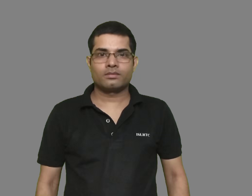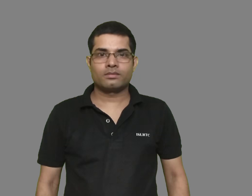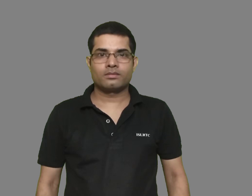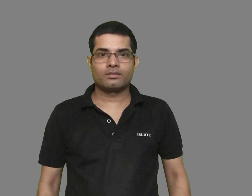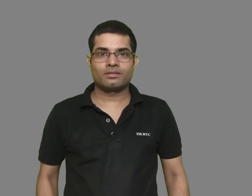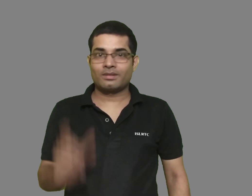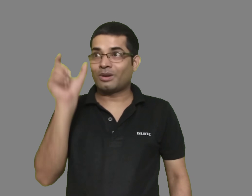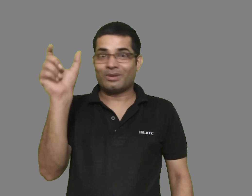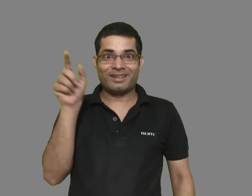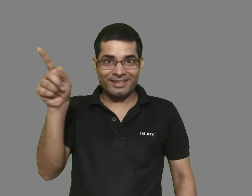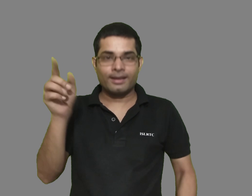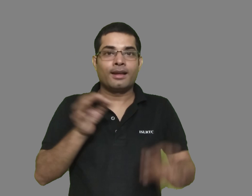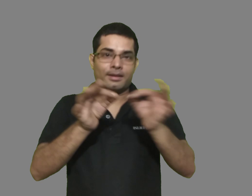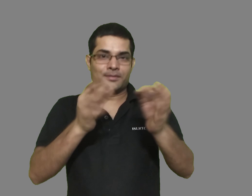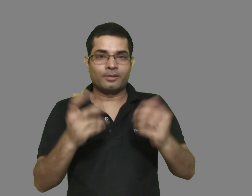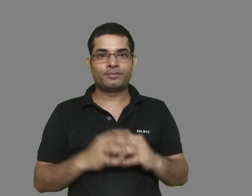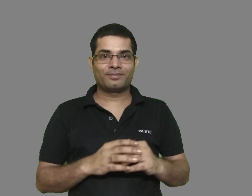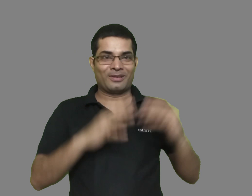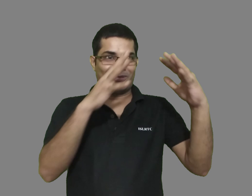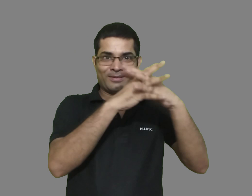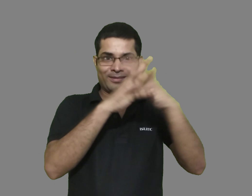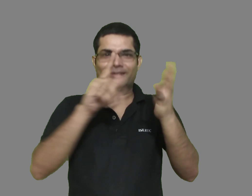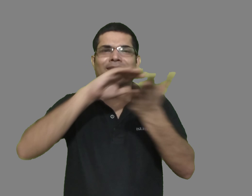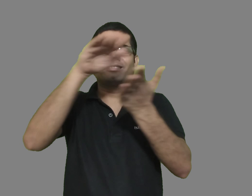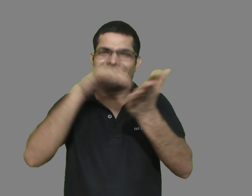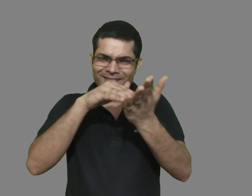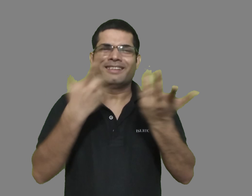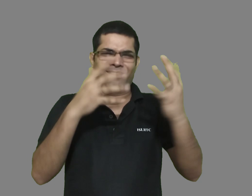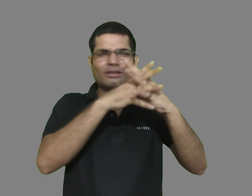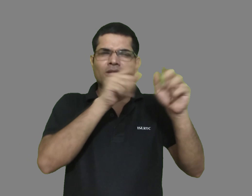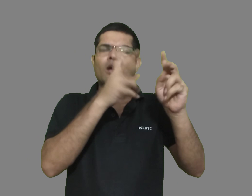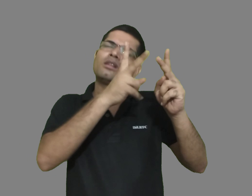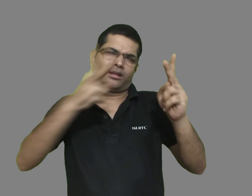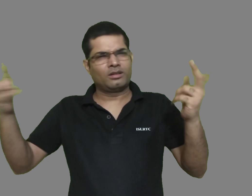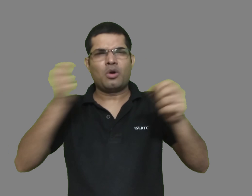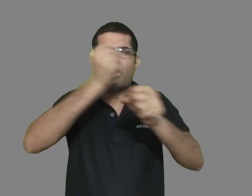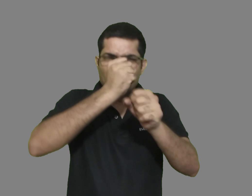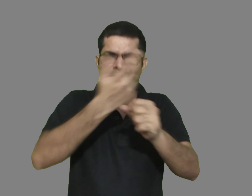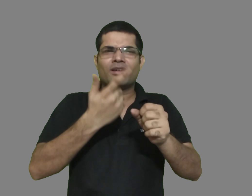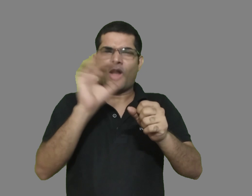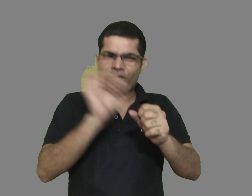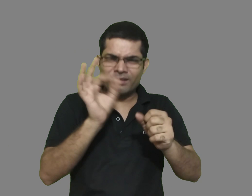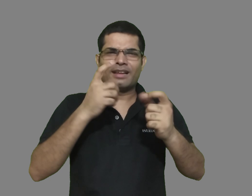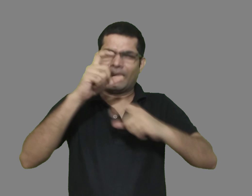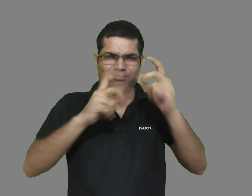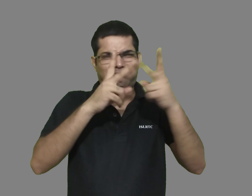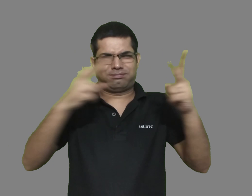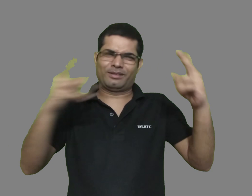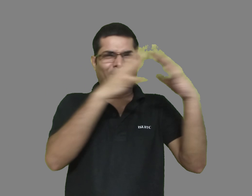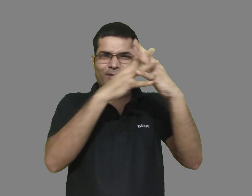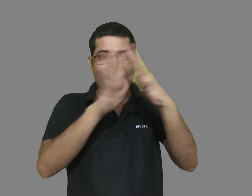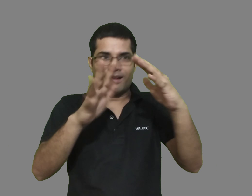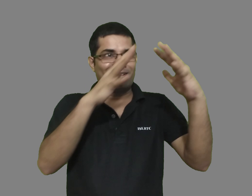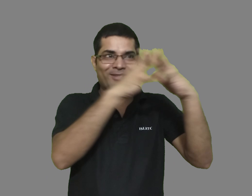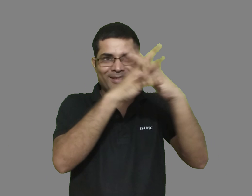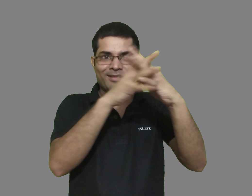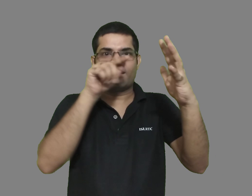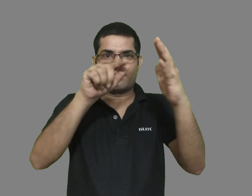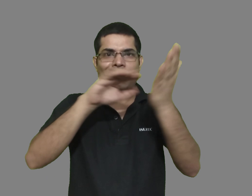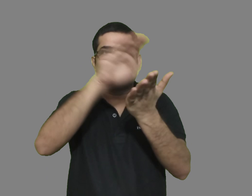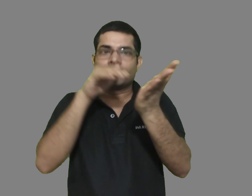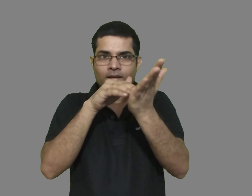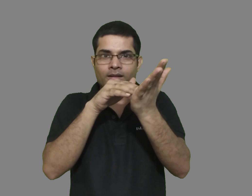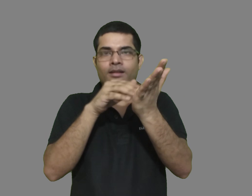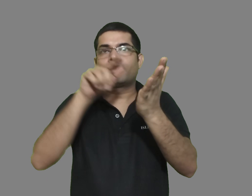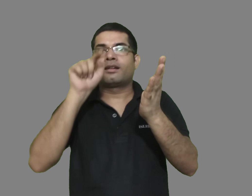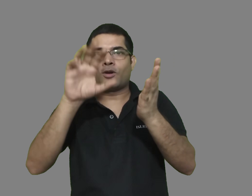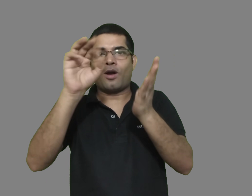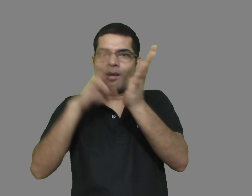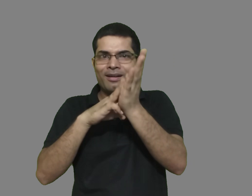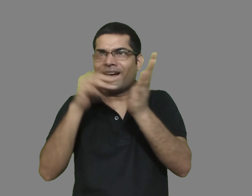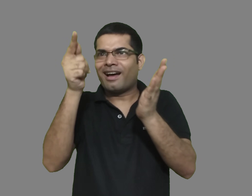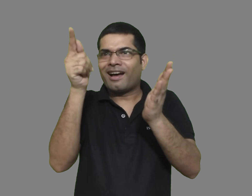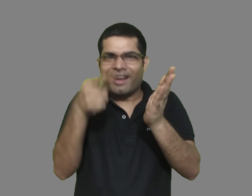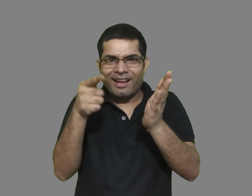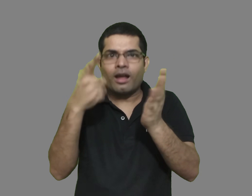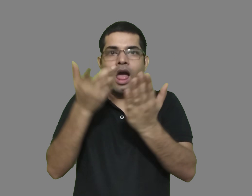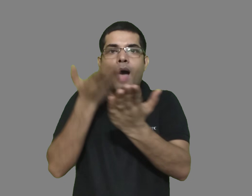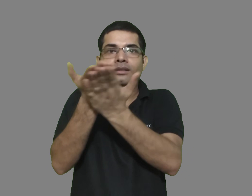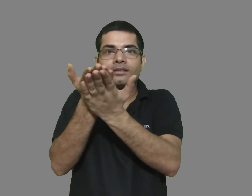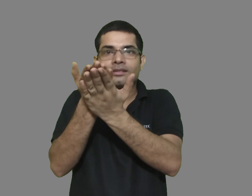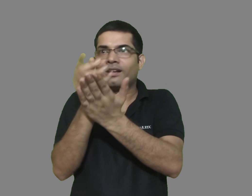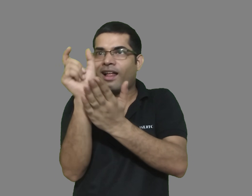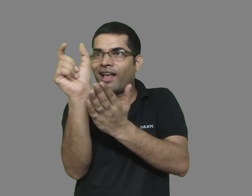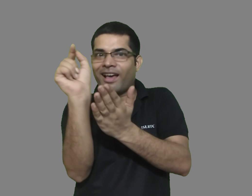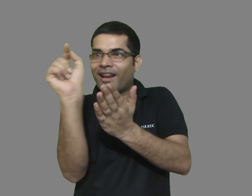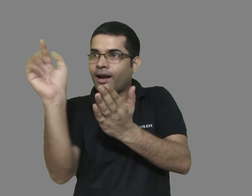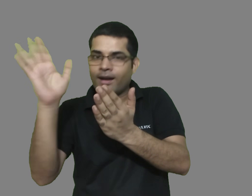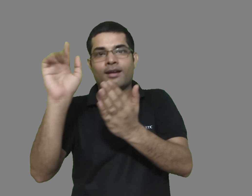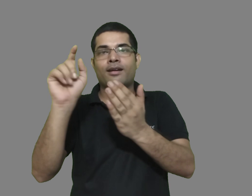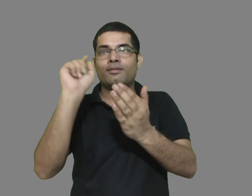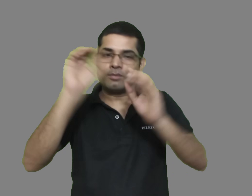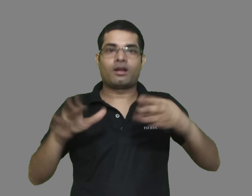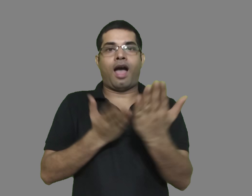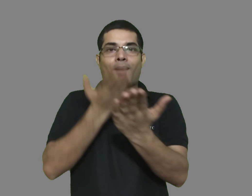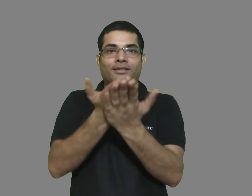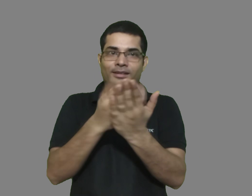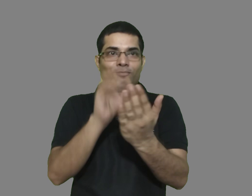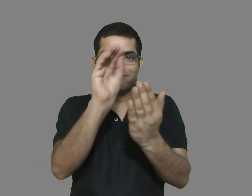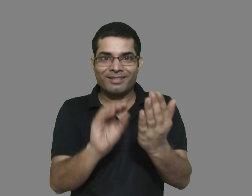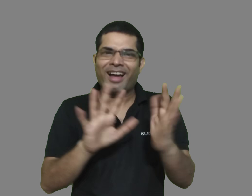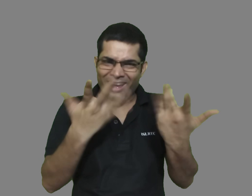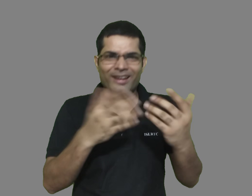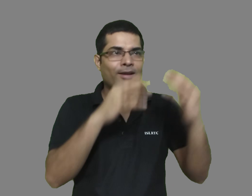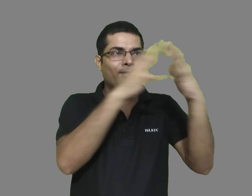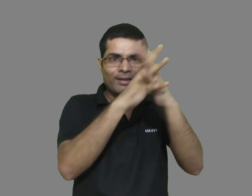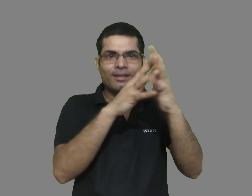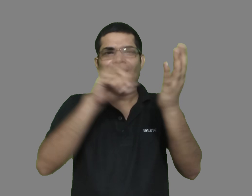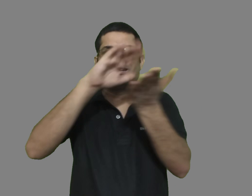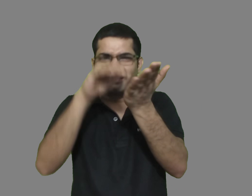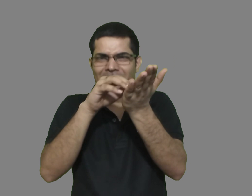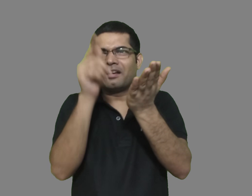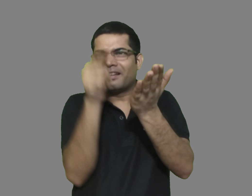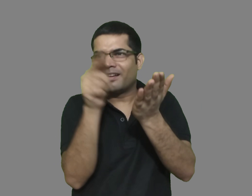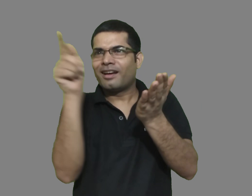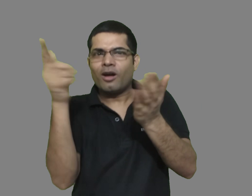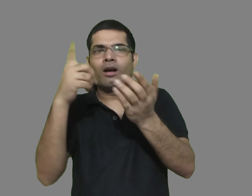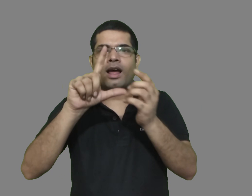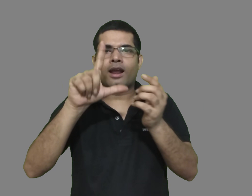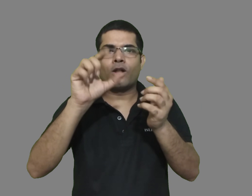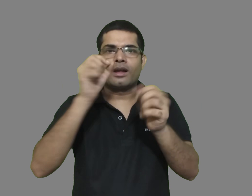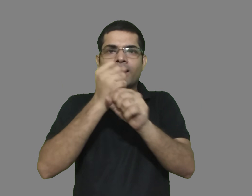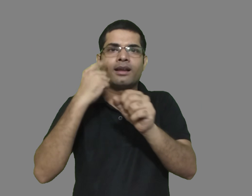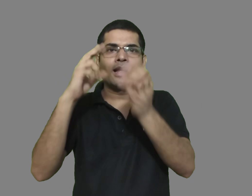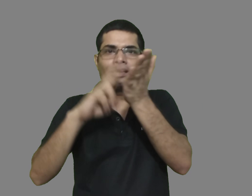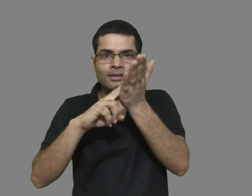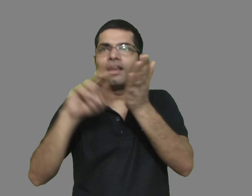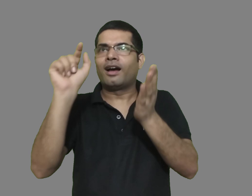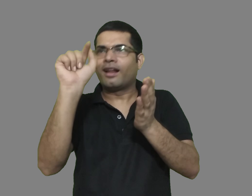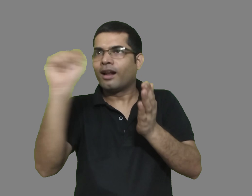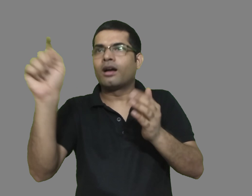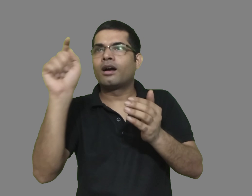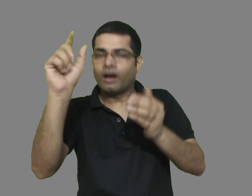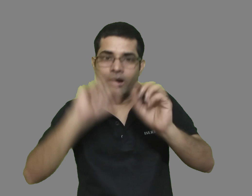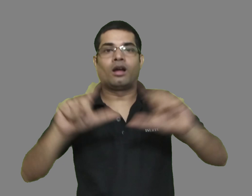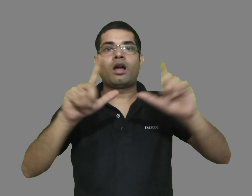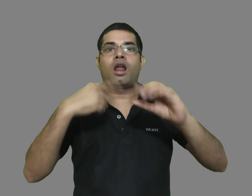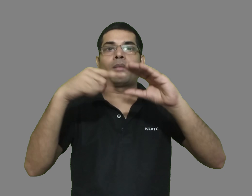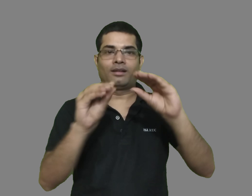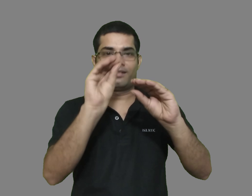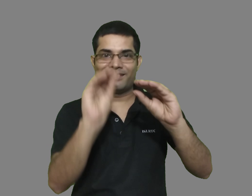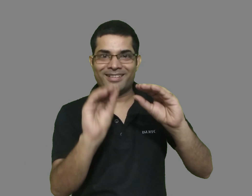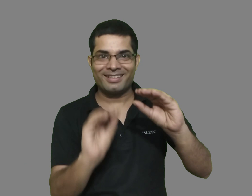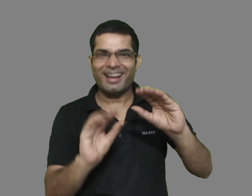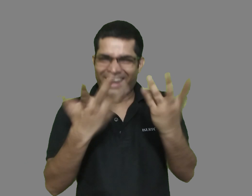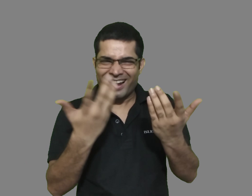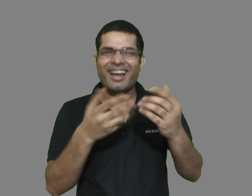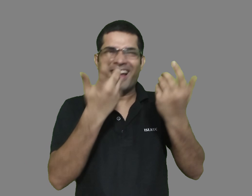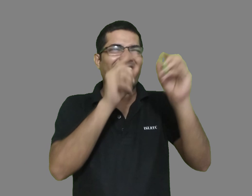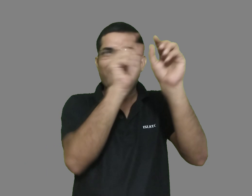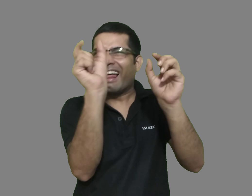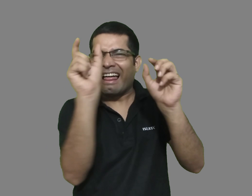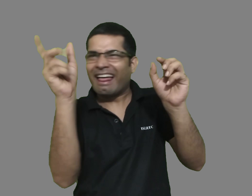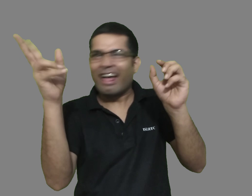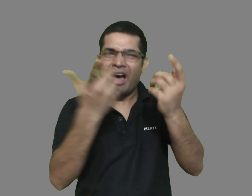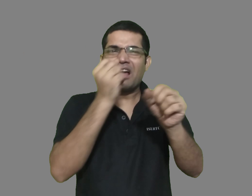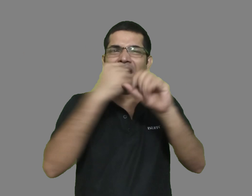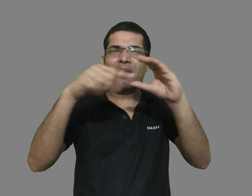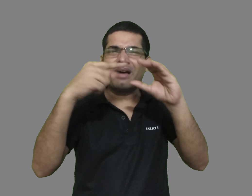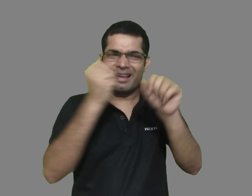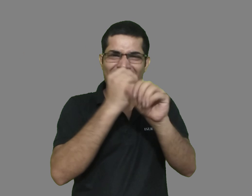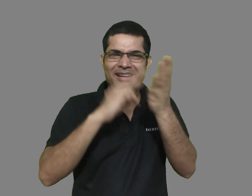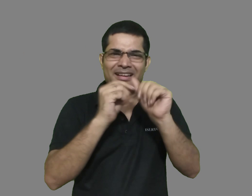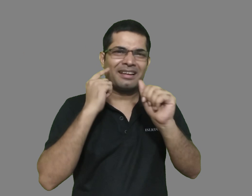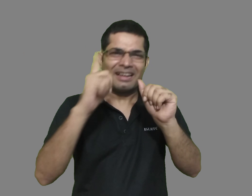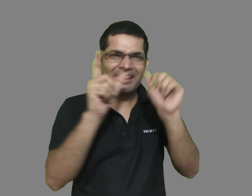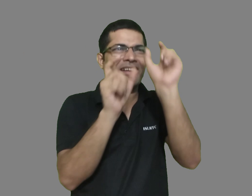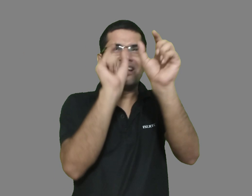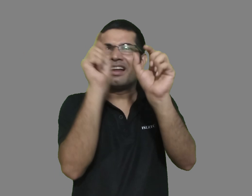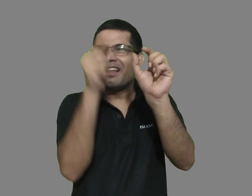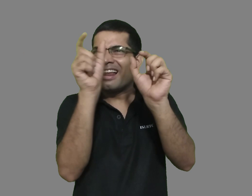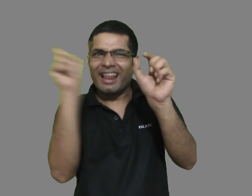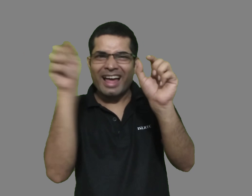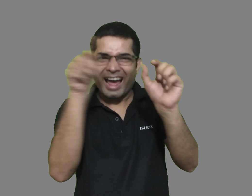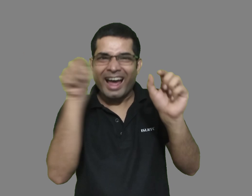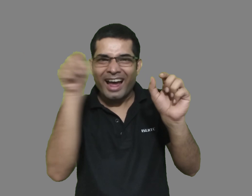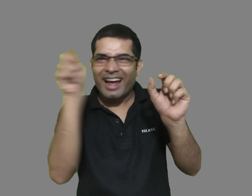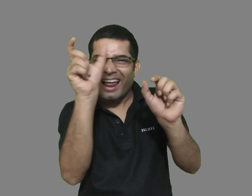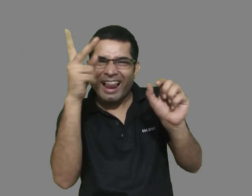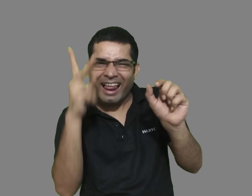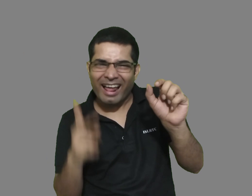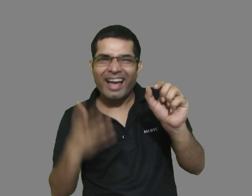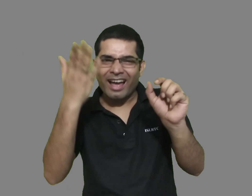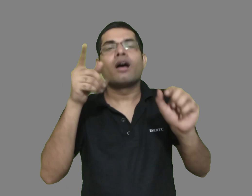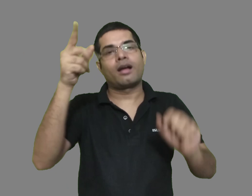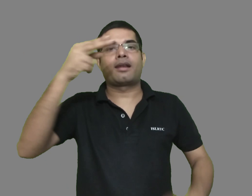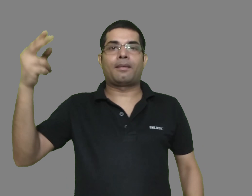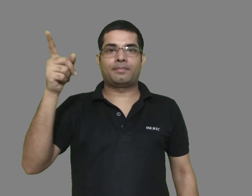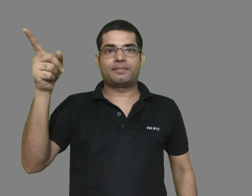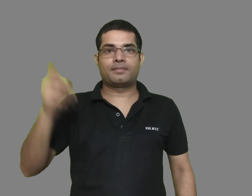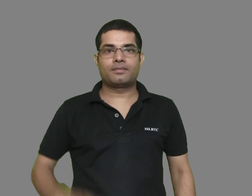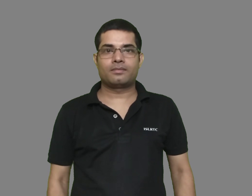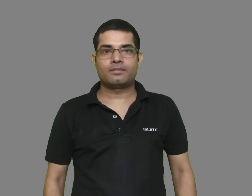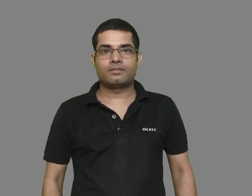Slug